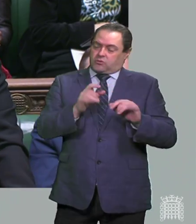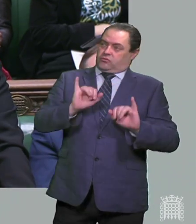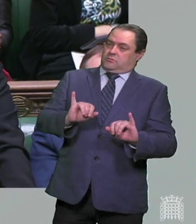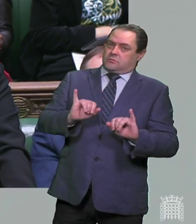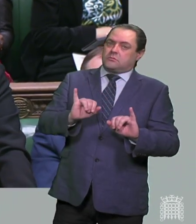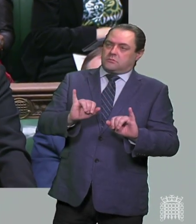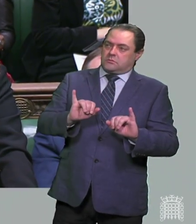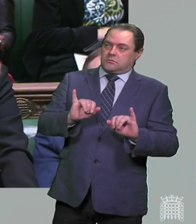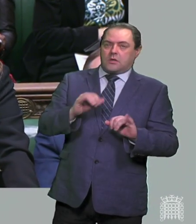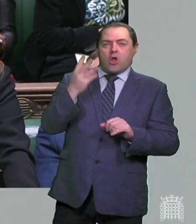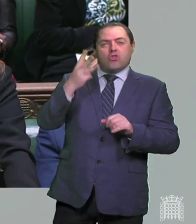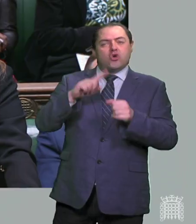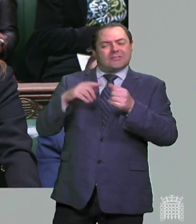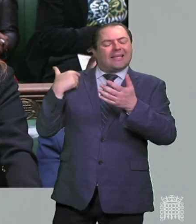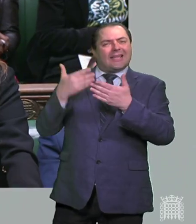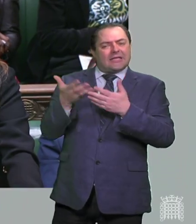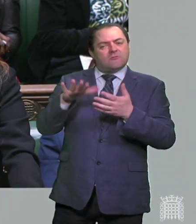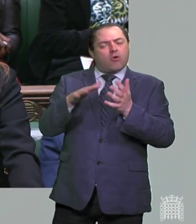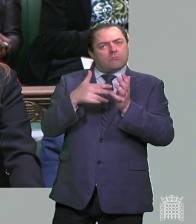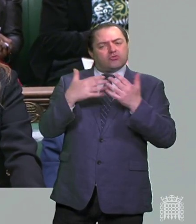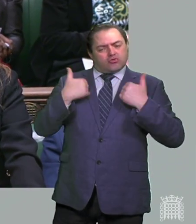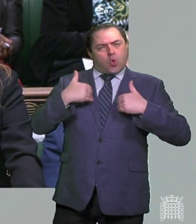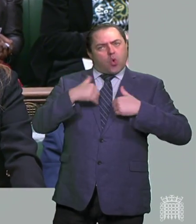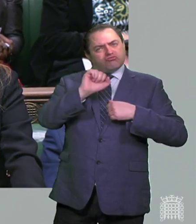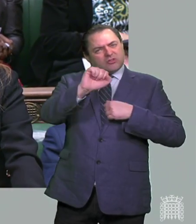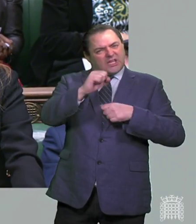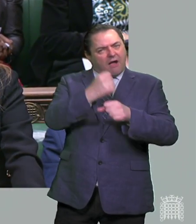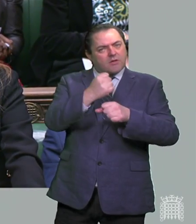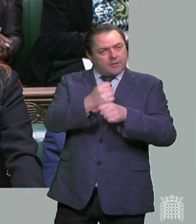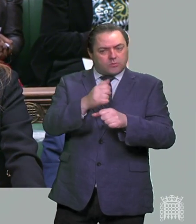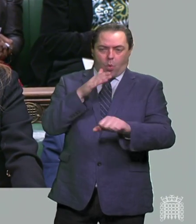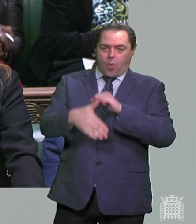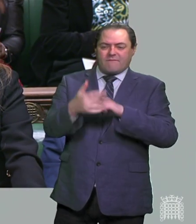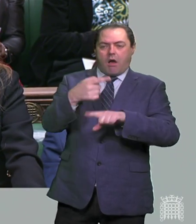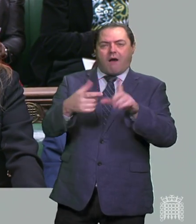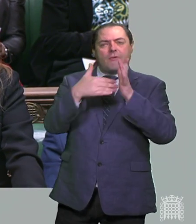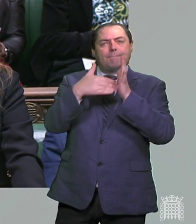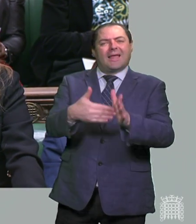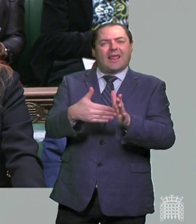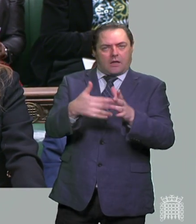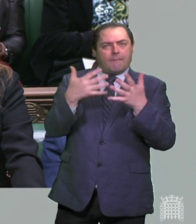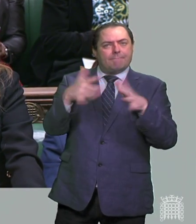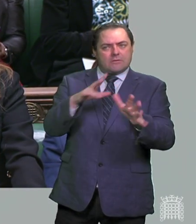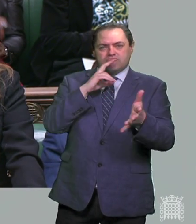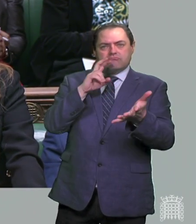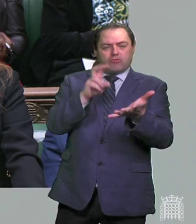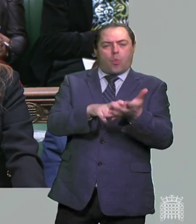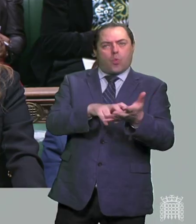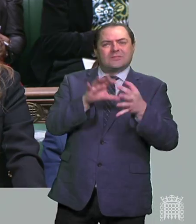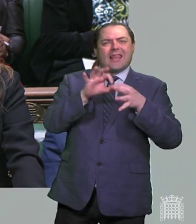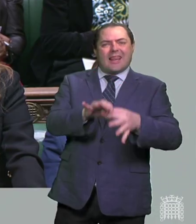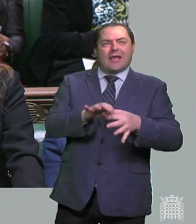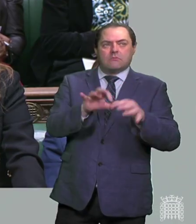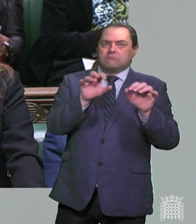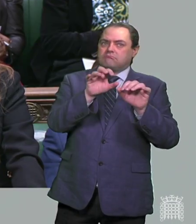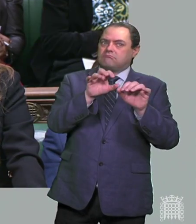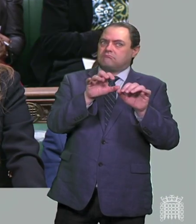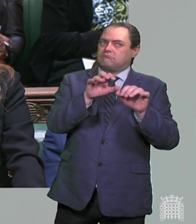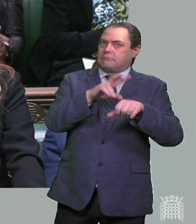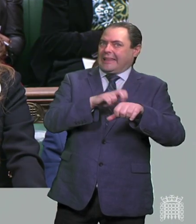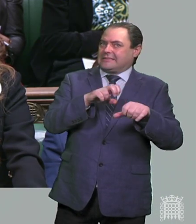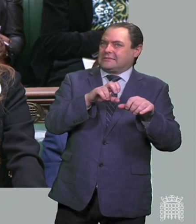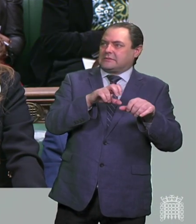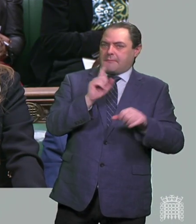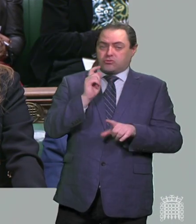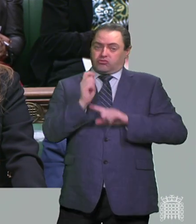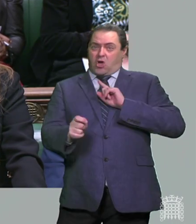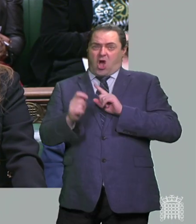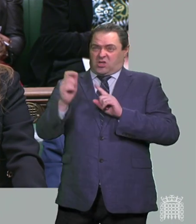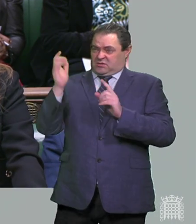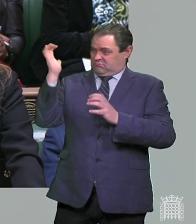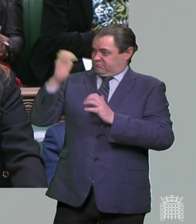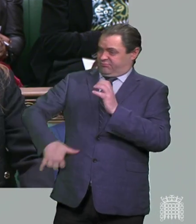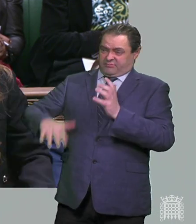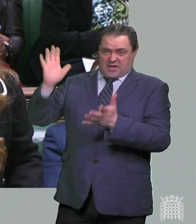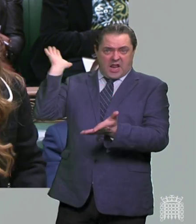In the last 13 years of the Tory Government, more than half a million cases of rape have been recorded by the police, but the charge rate for those attacks has collapsed.